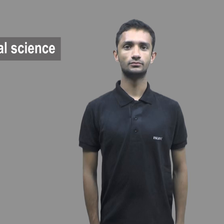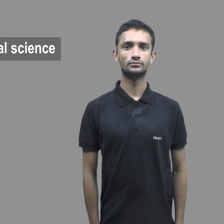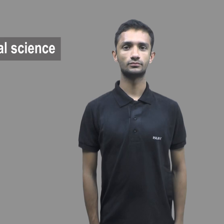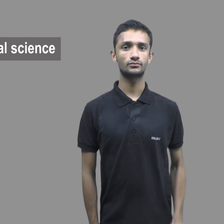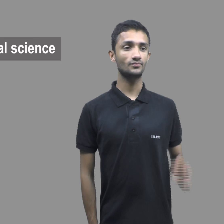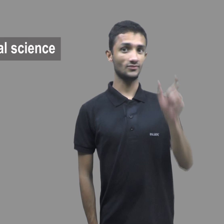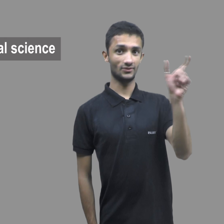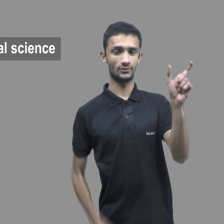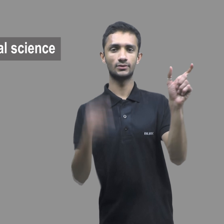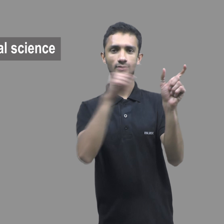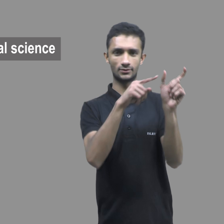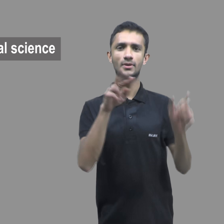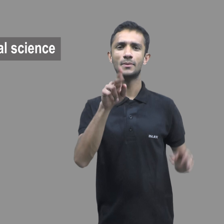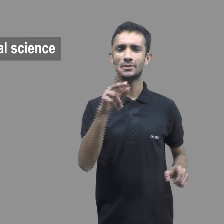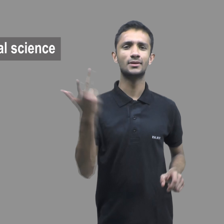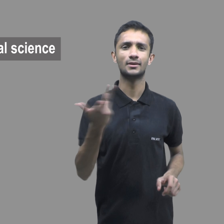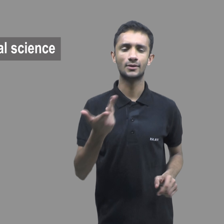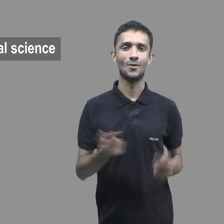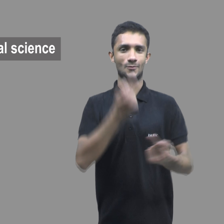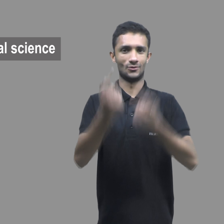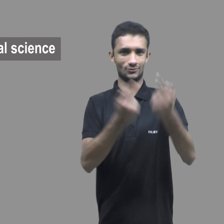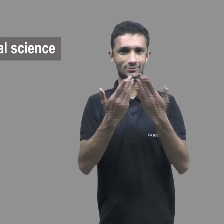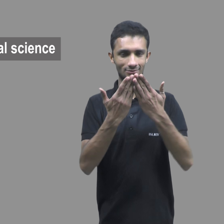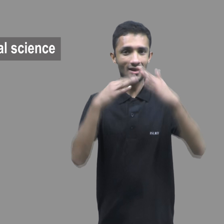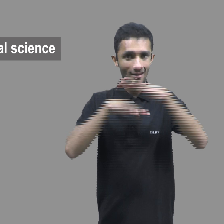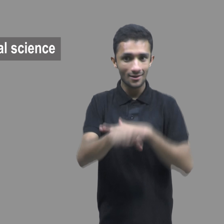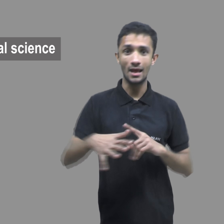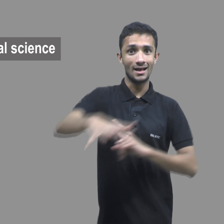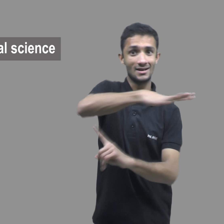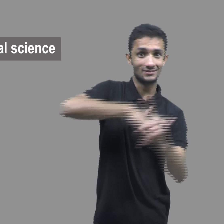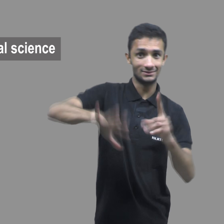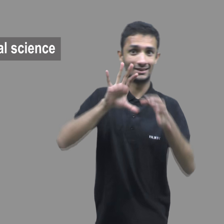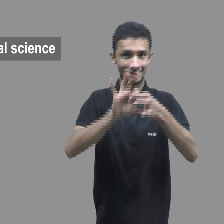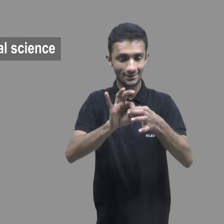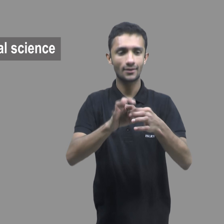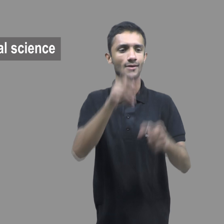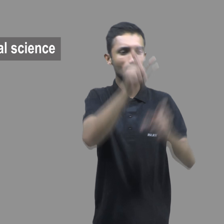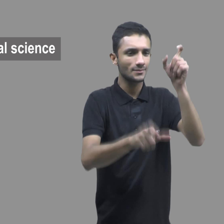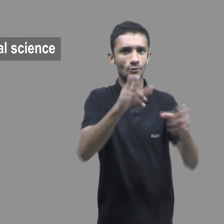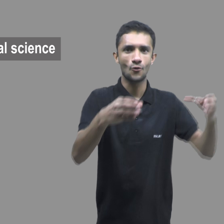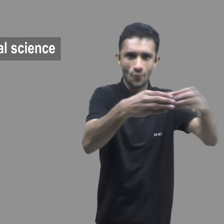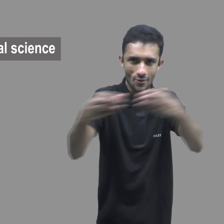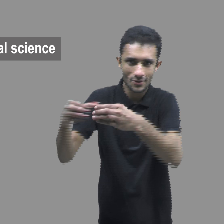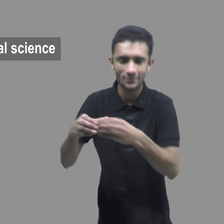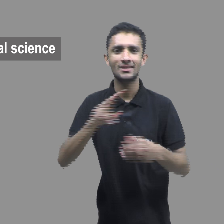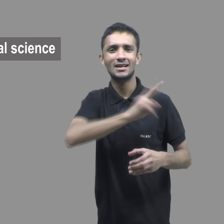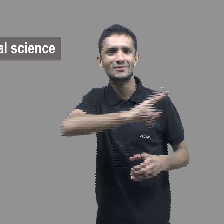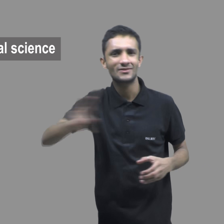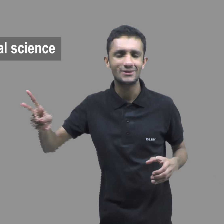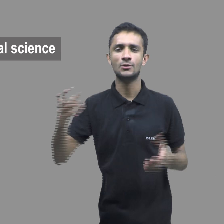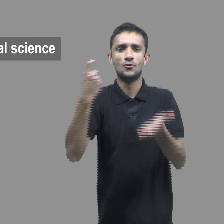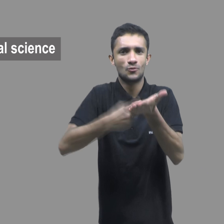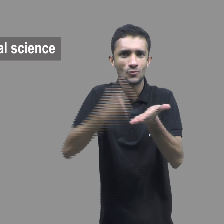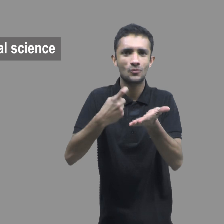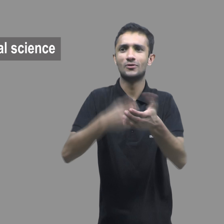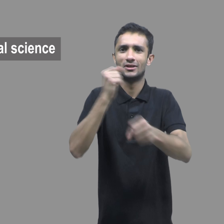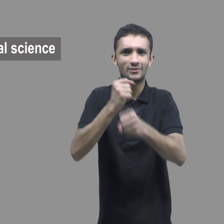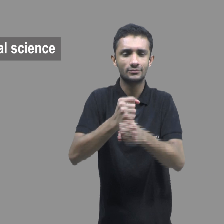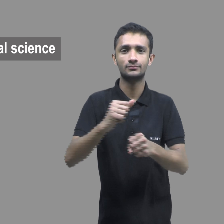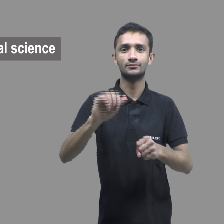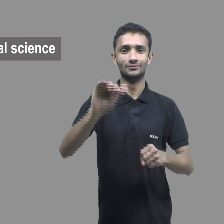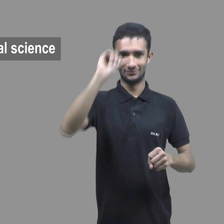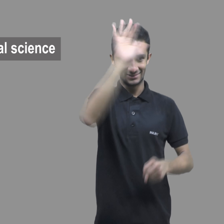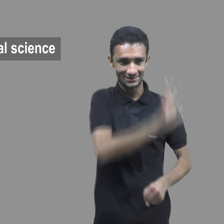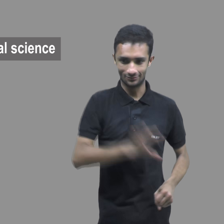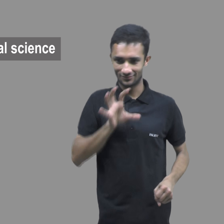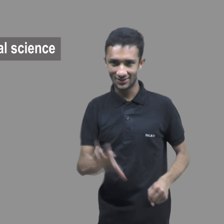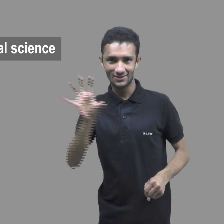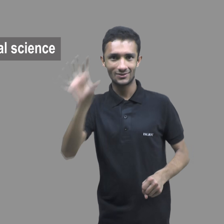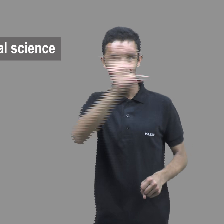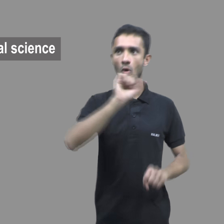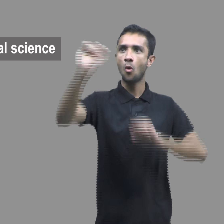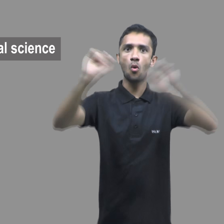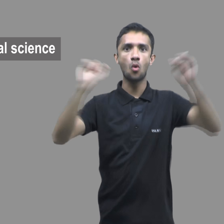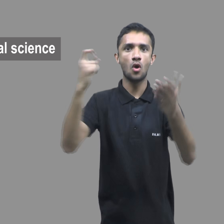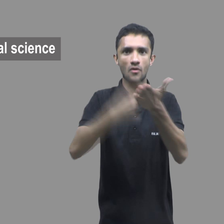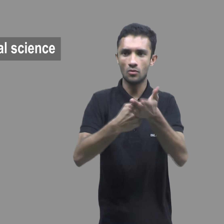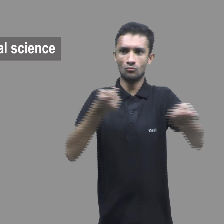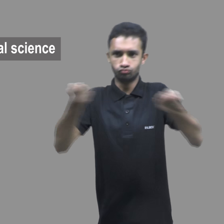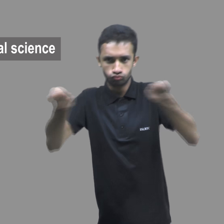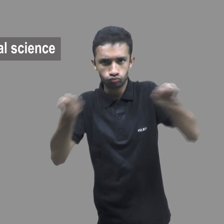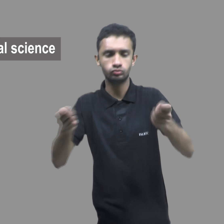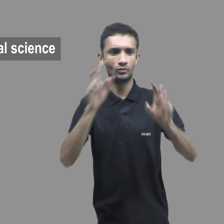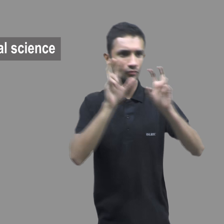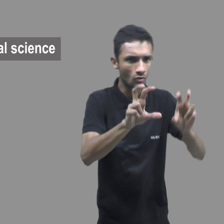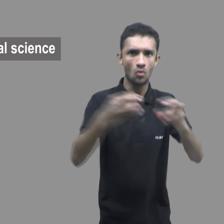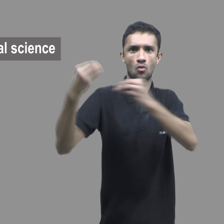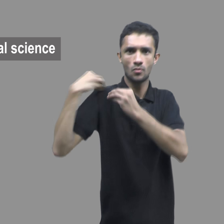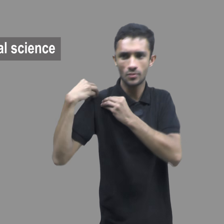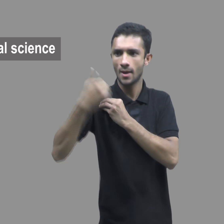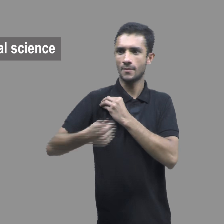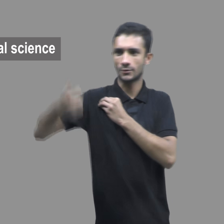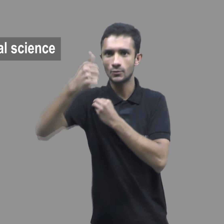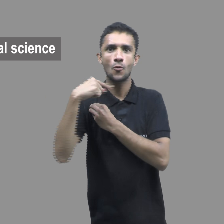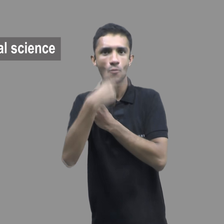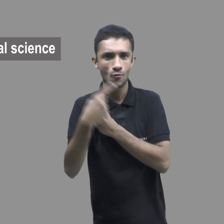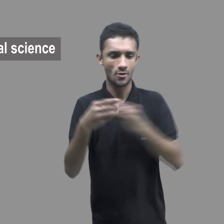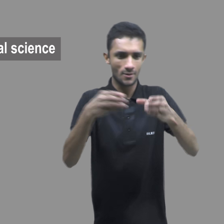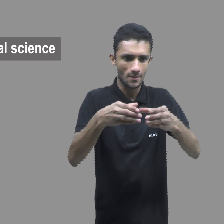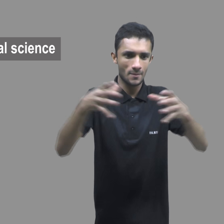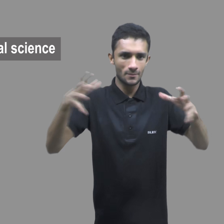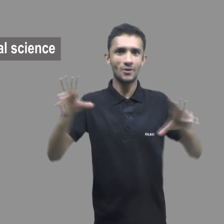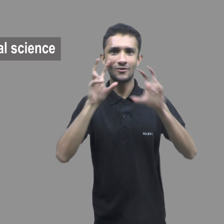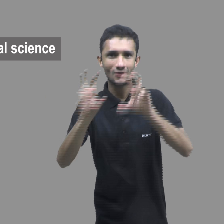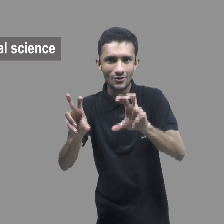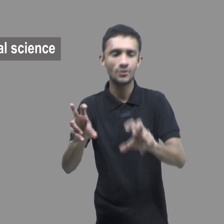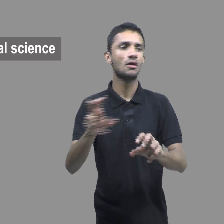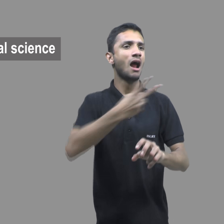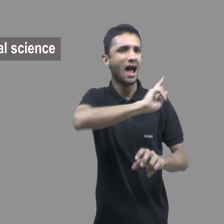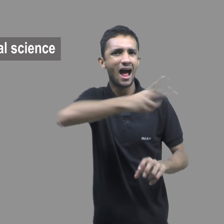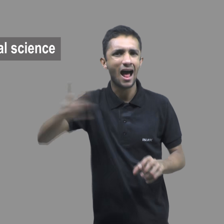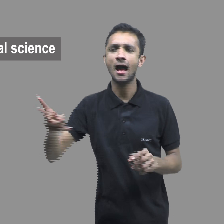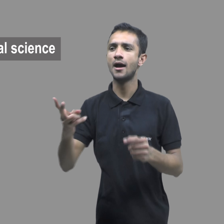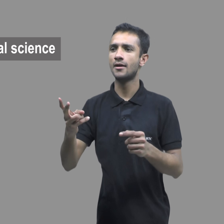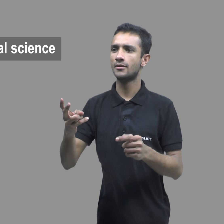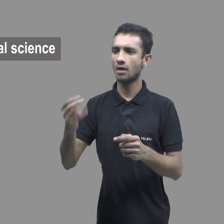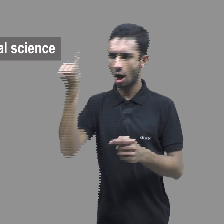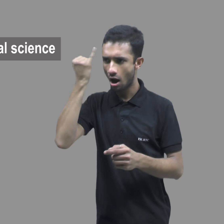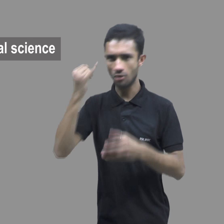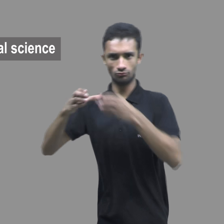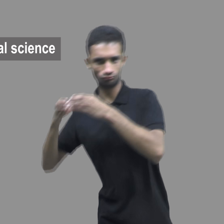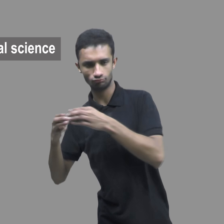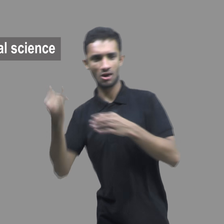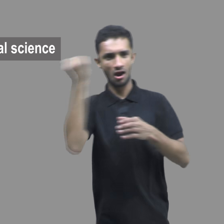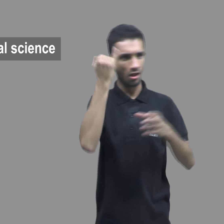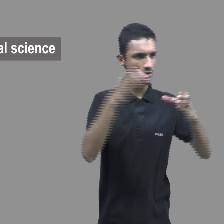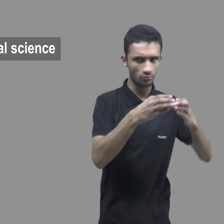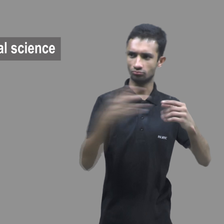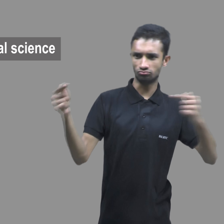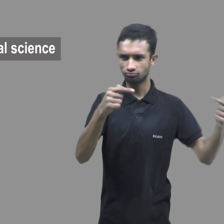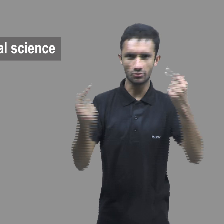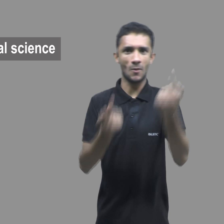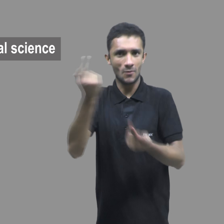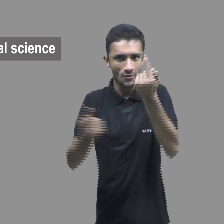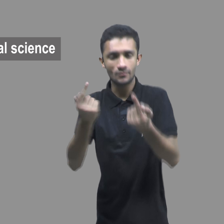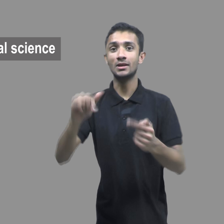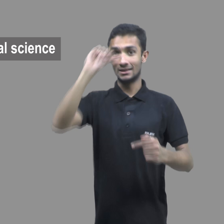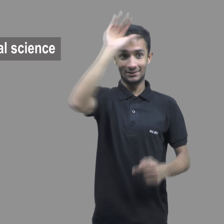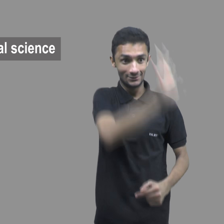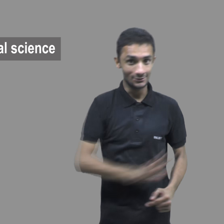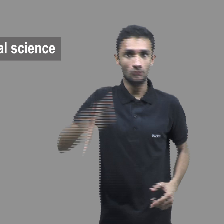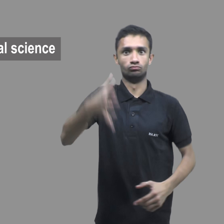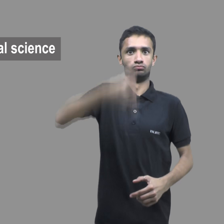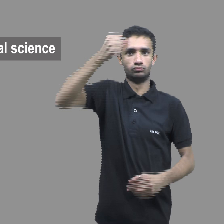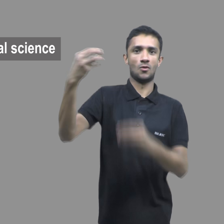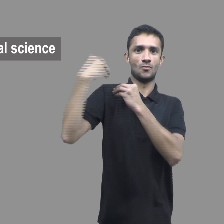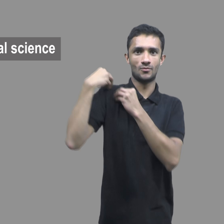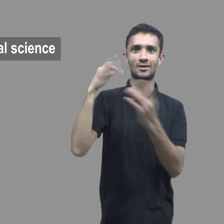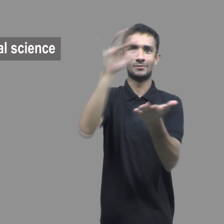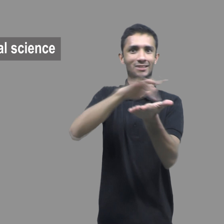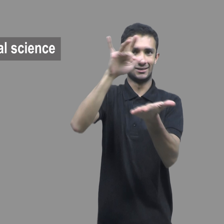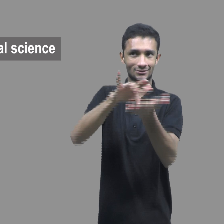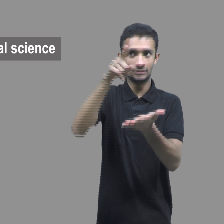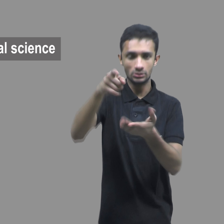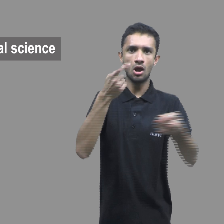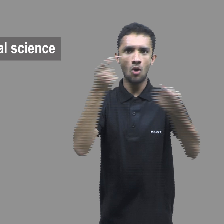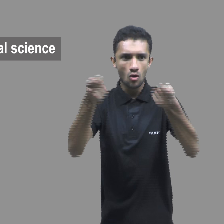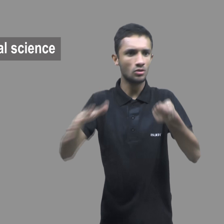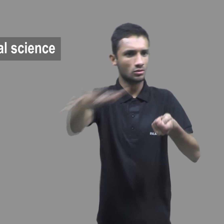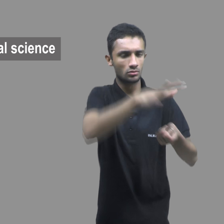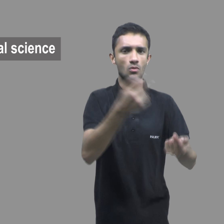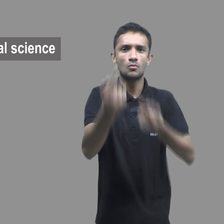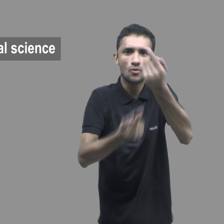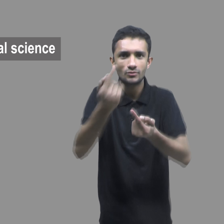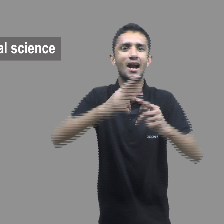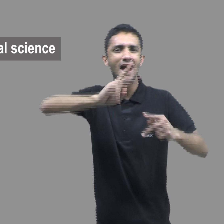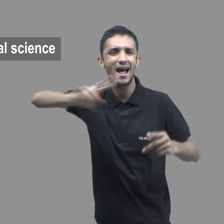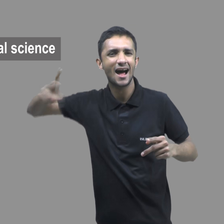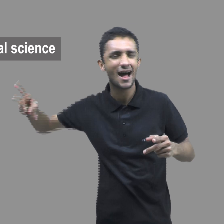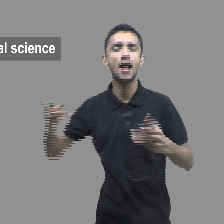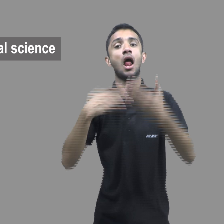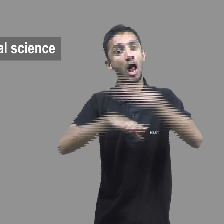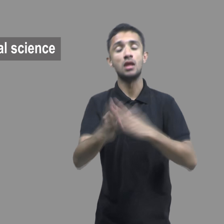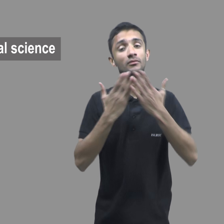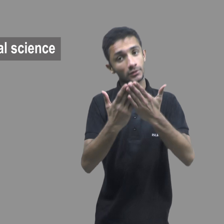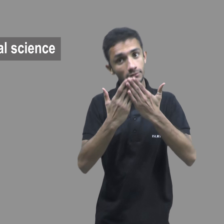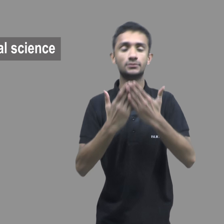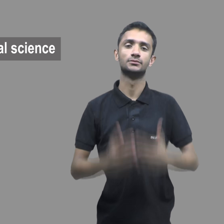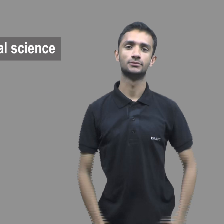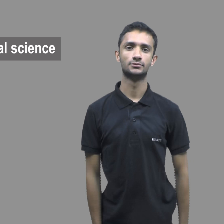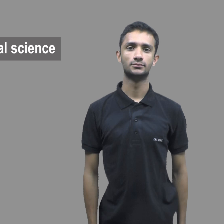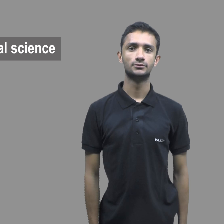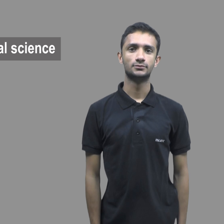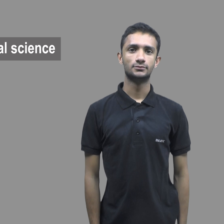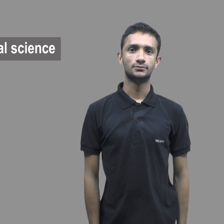Political Science